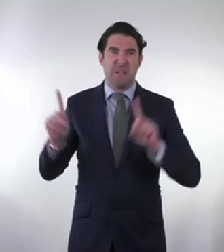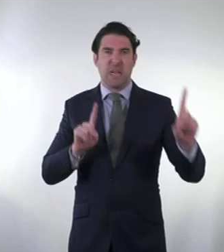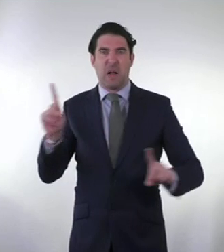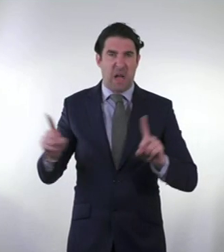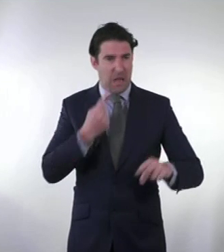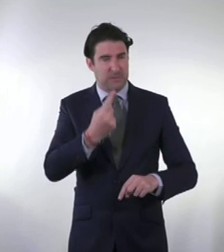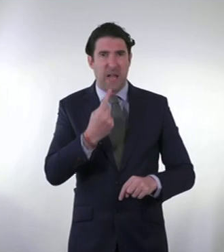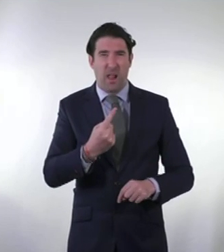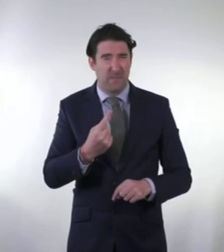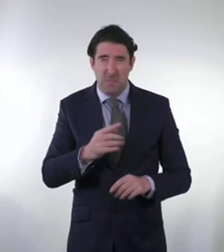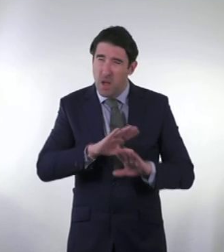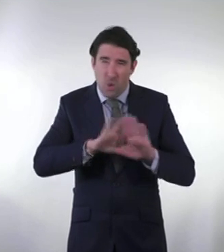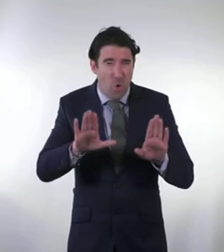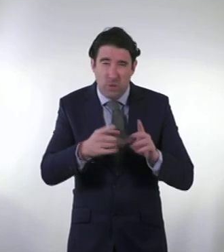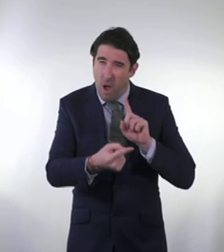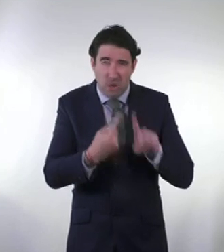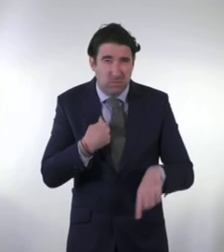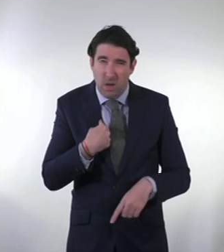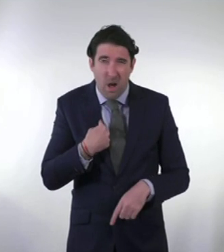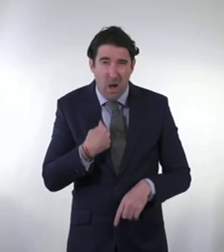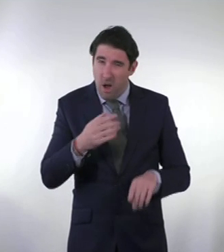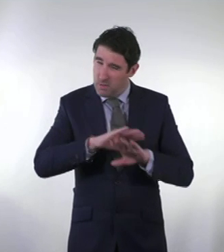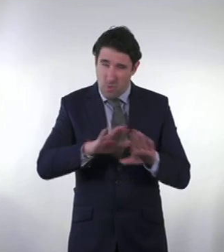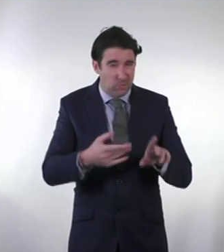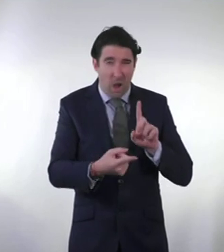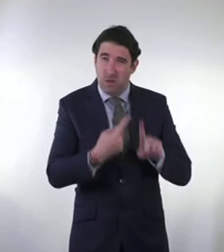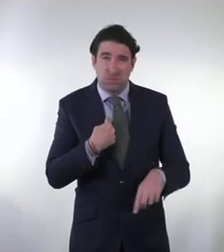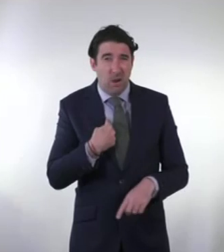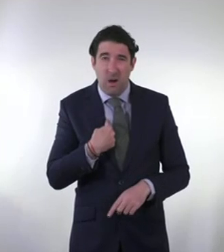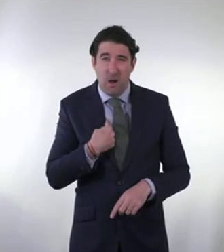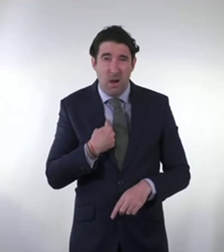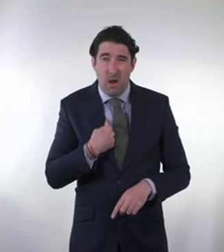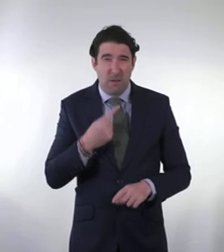Since he cannot answer a straight question, I will tell the Prime Minister—